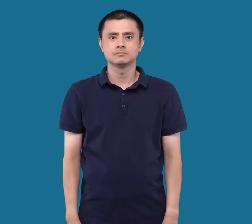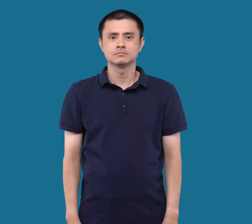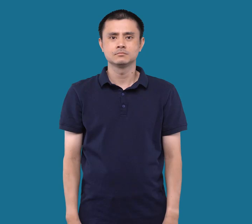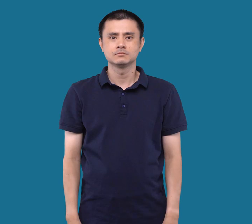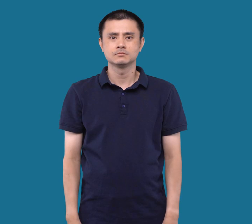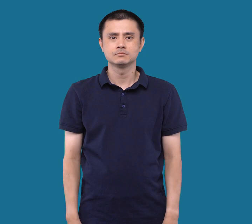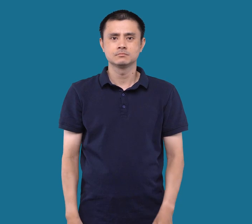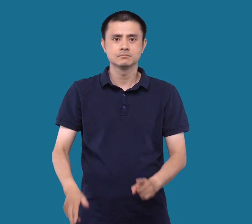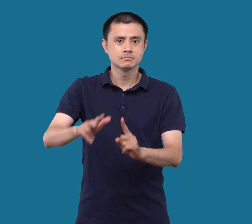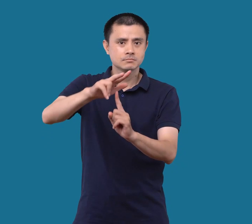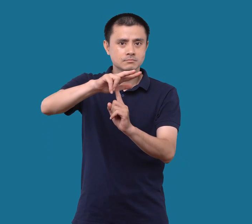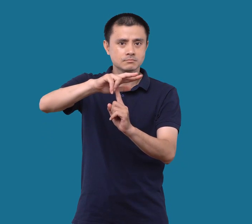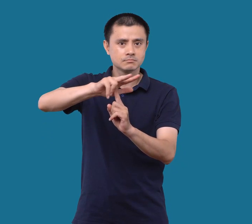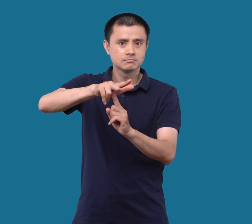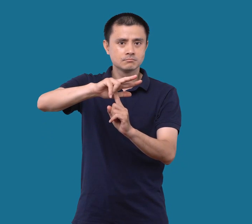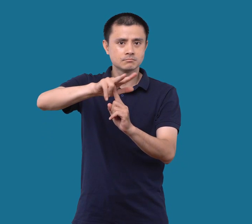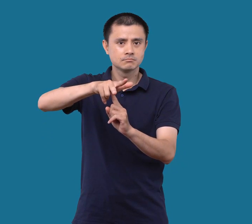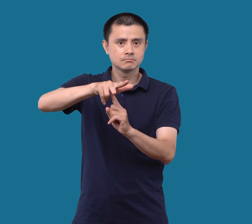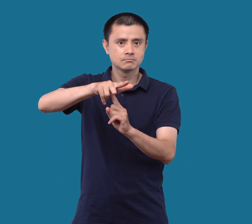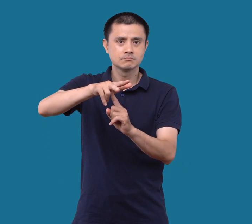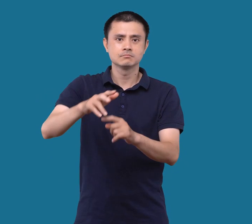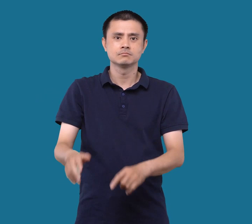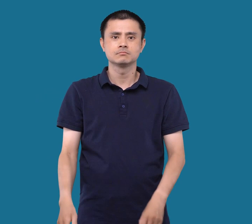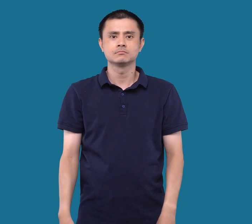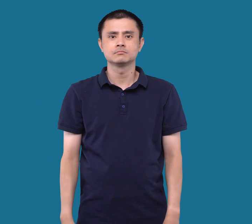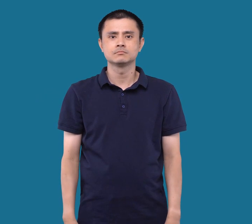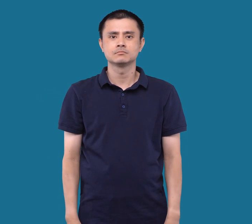chong chóng